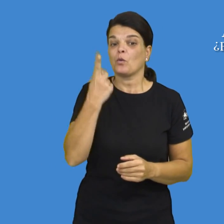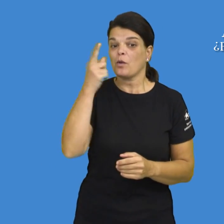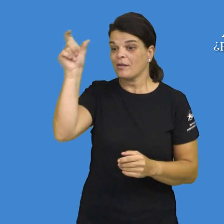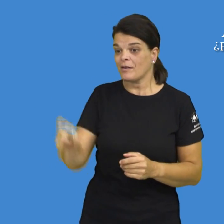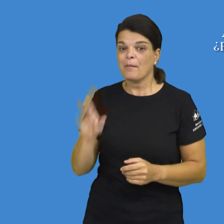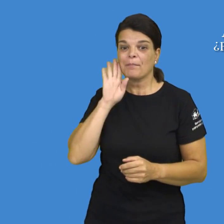persona